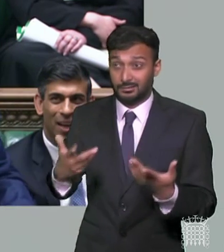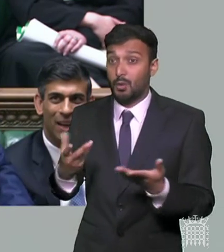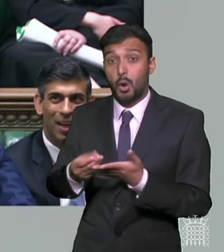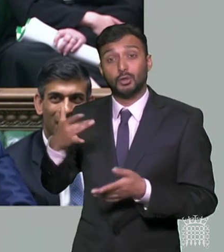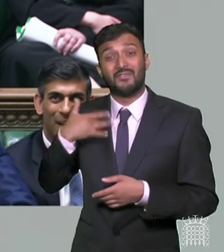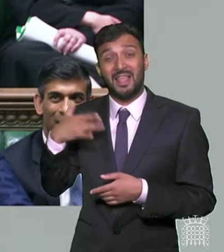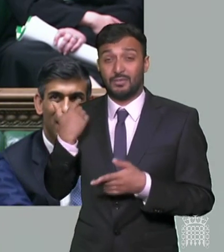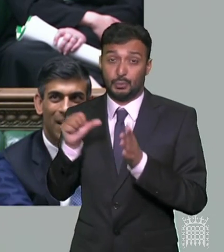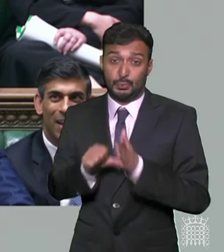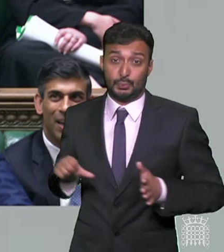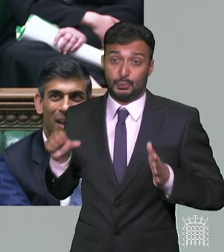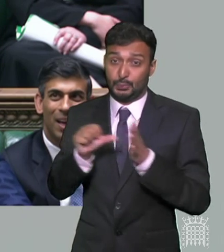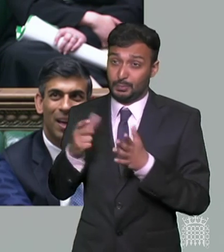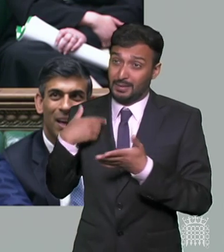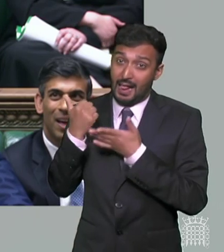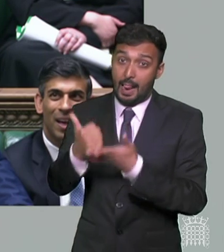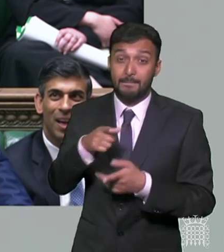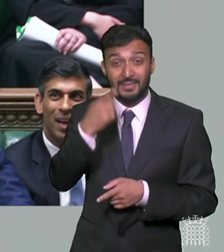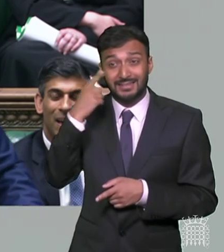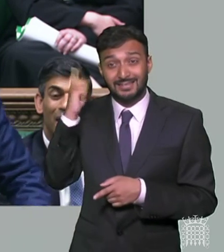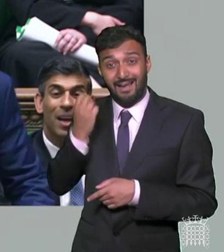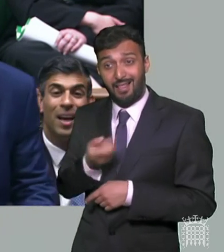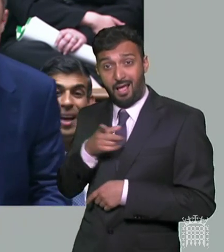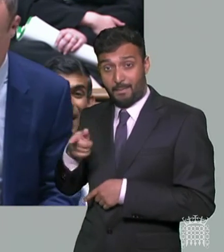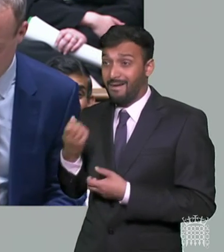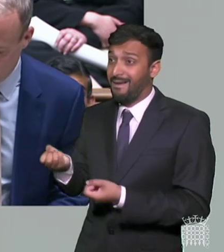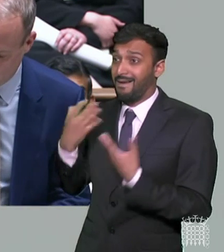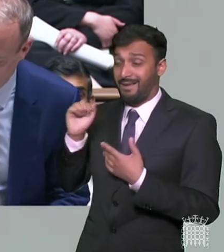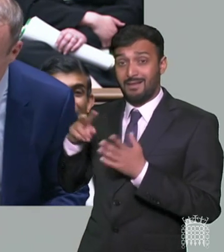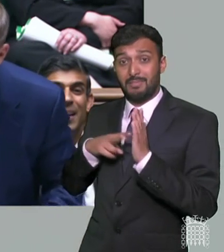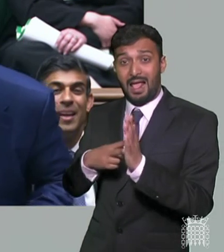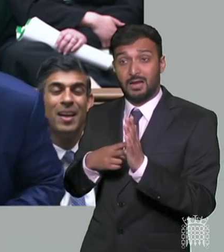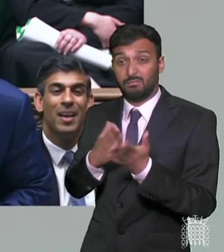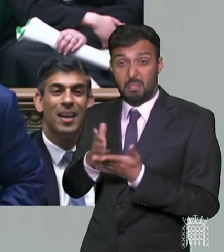What about the Labour party? We heard yesterday what its plan is: its plan is no plan.